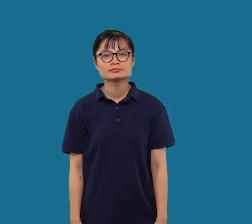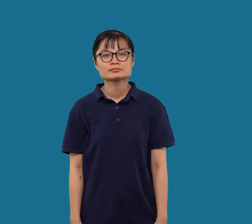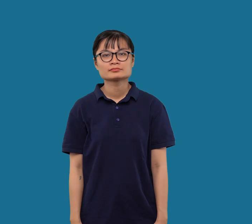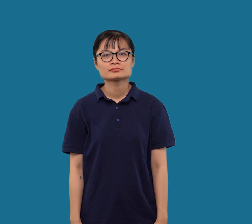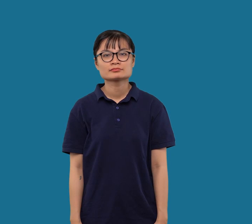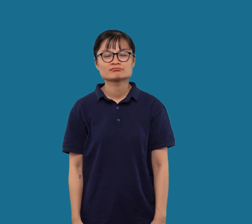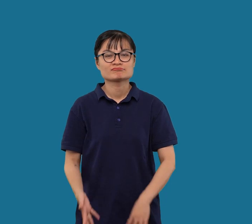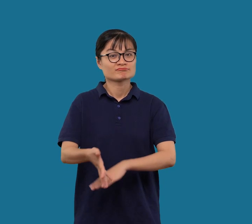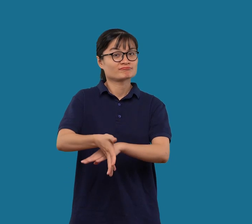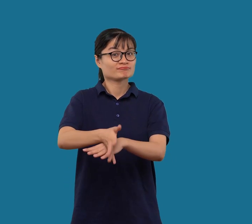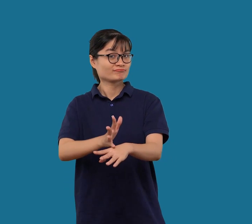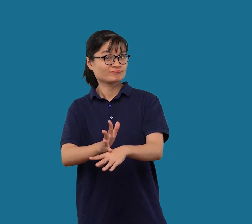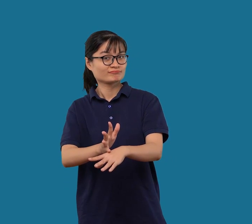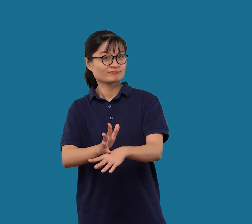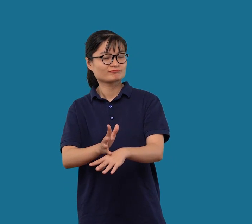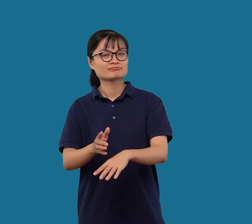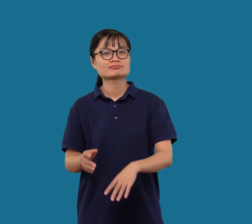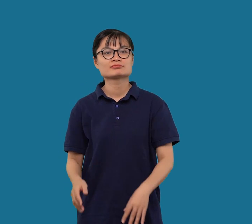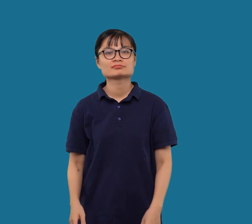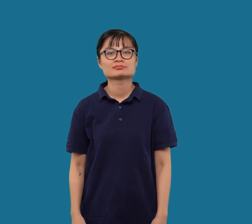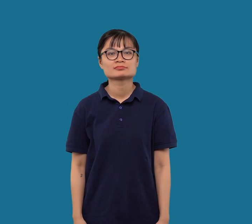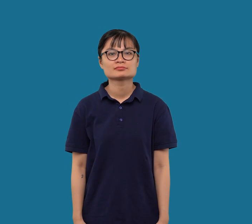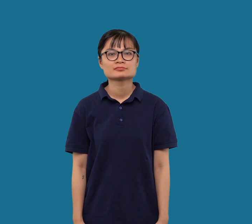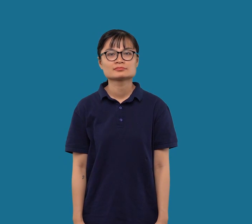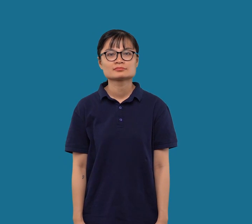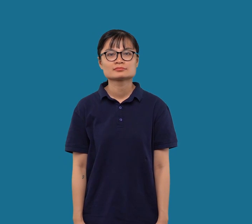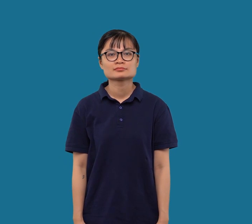thành thạo